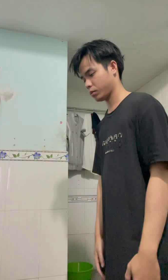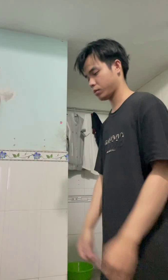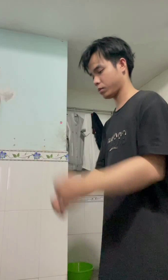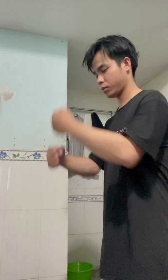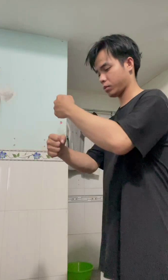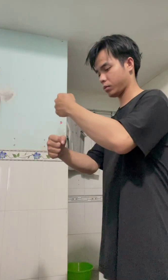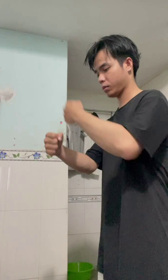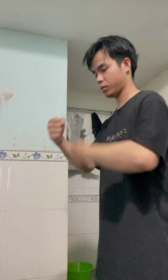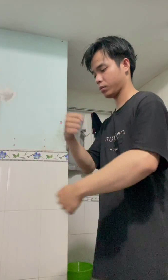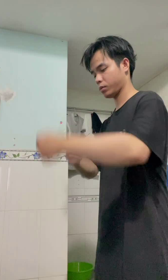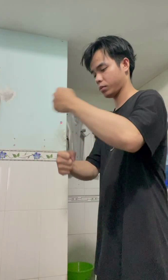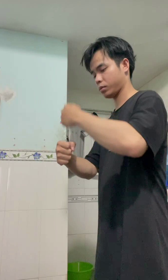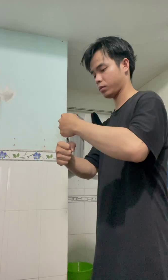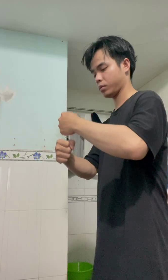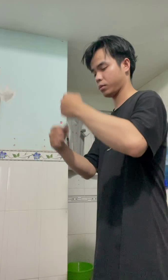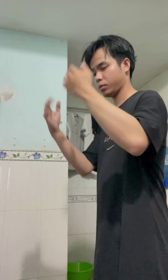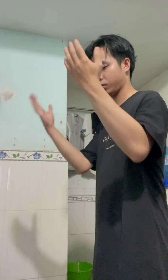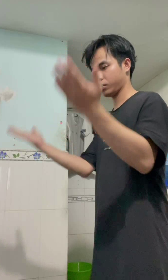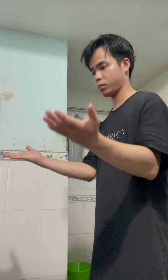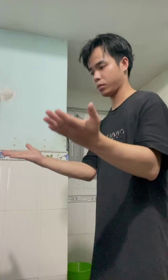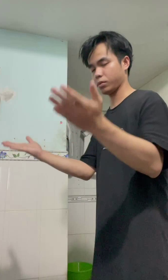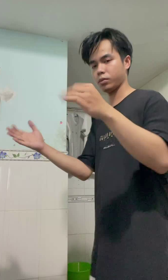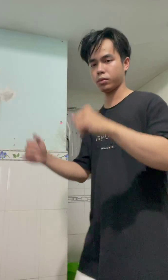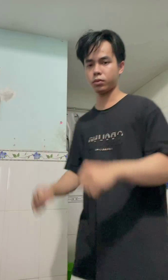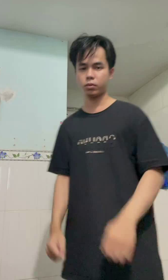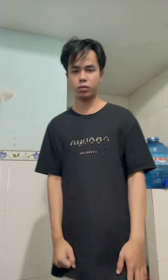nam nay